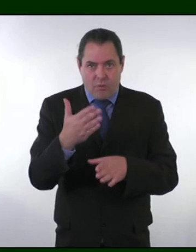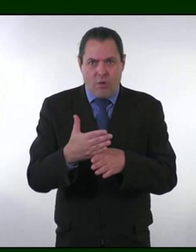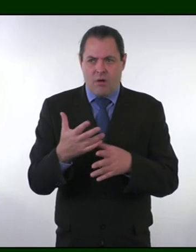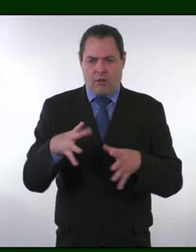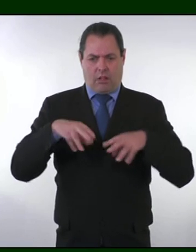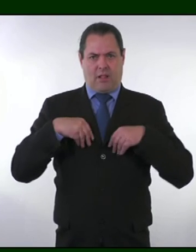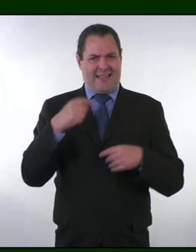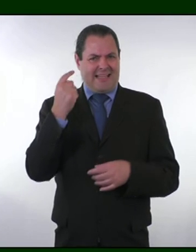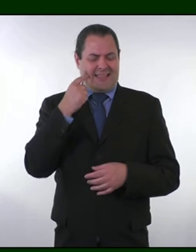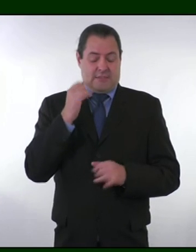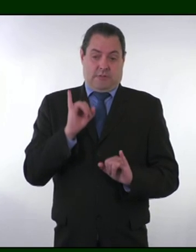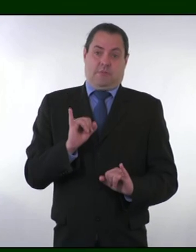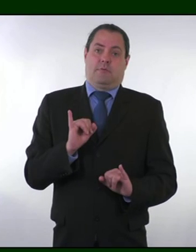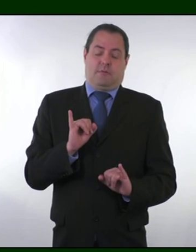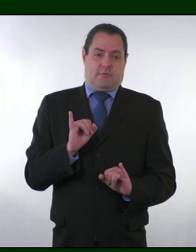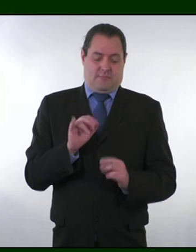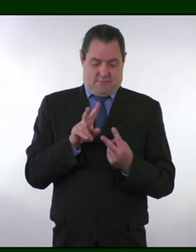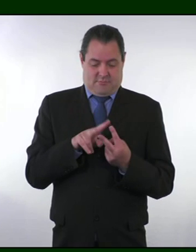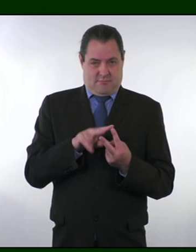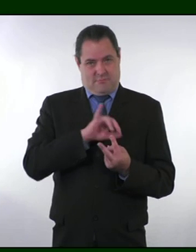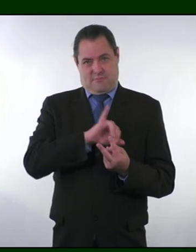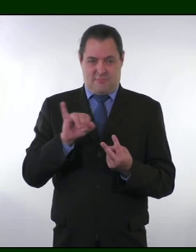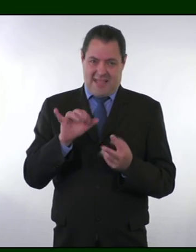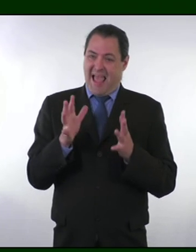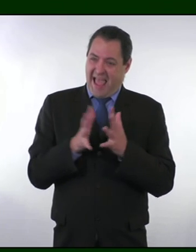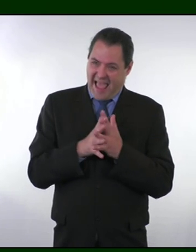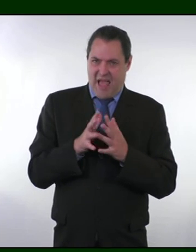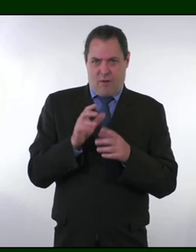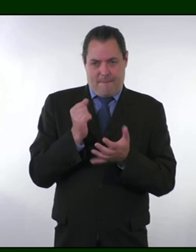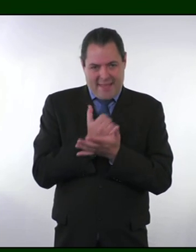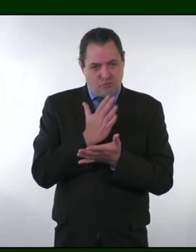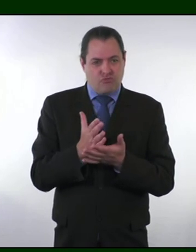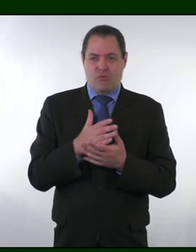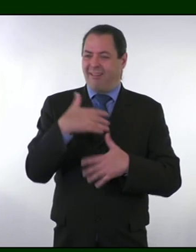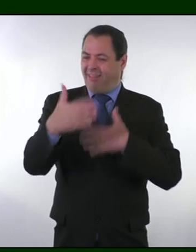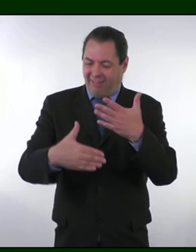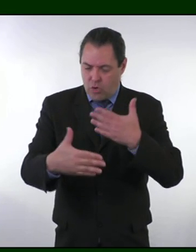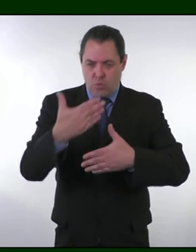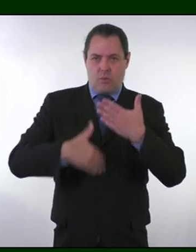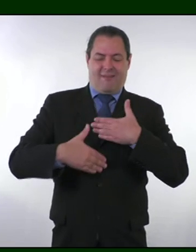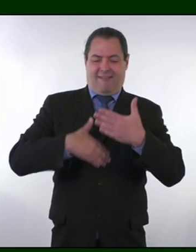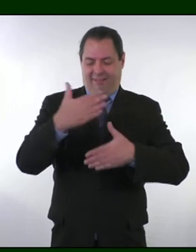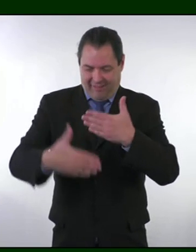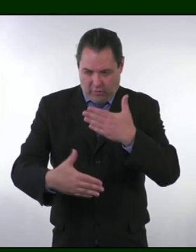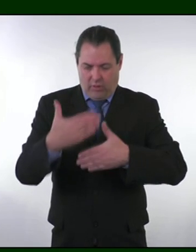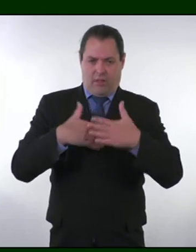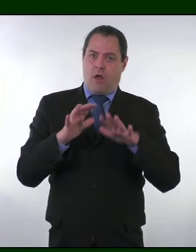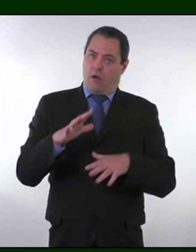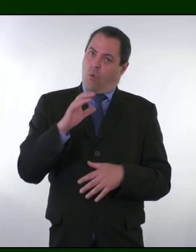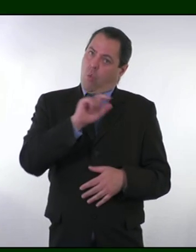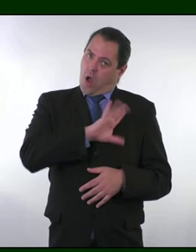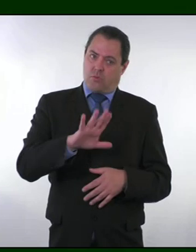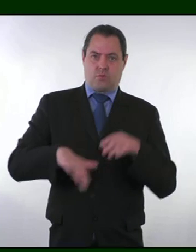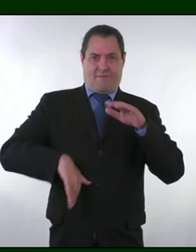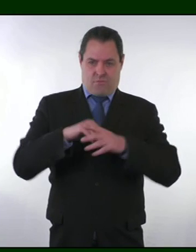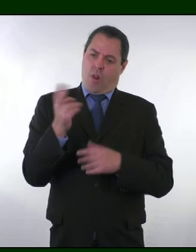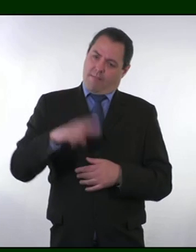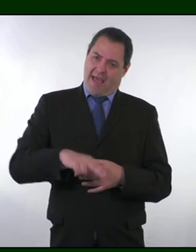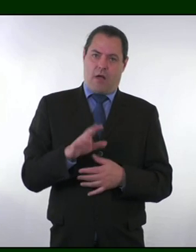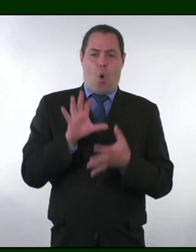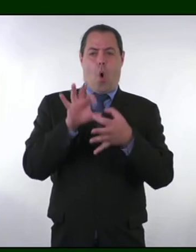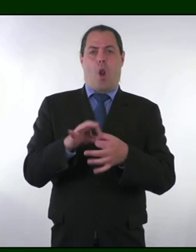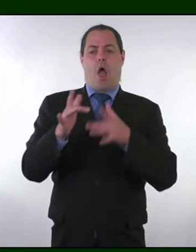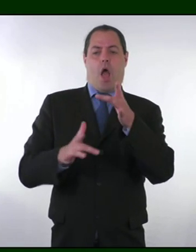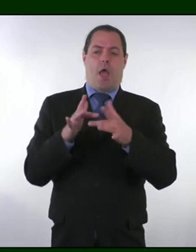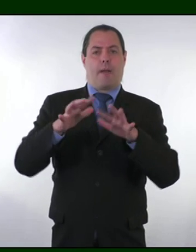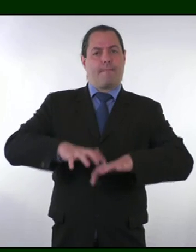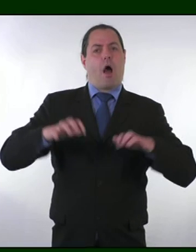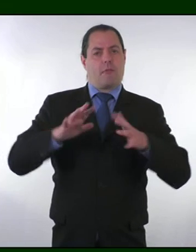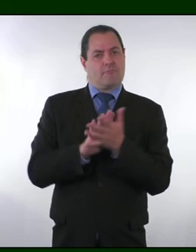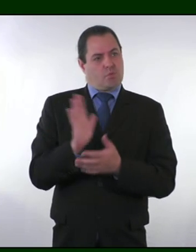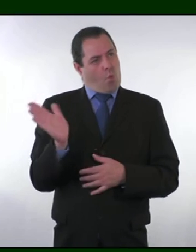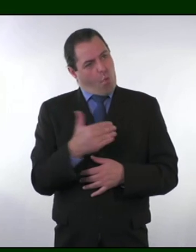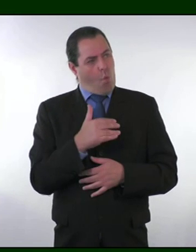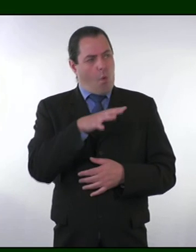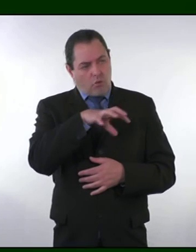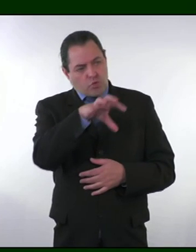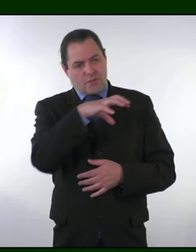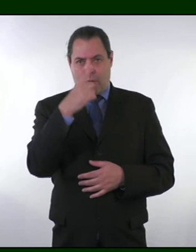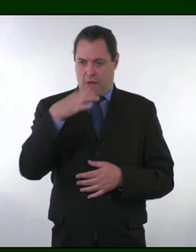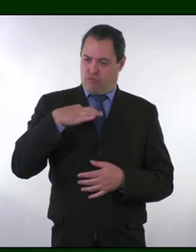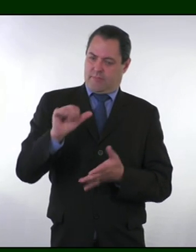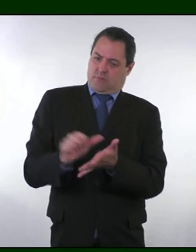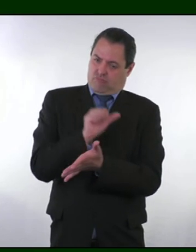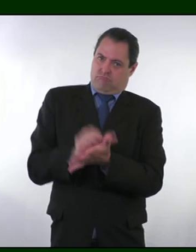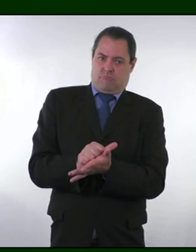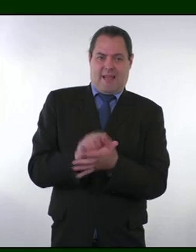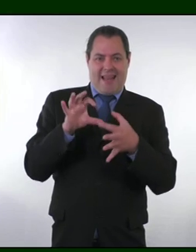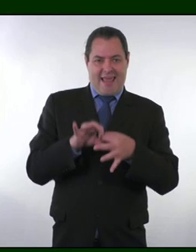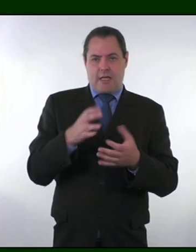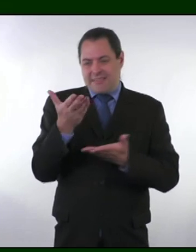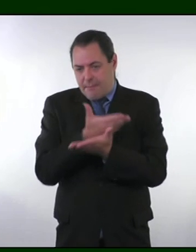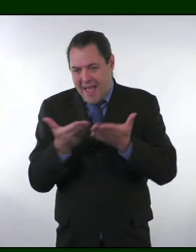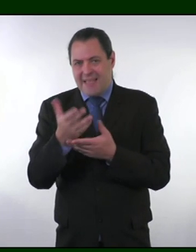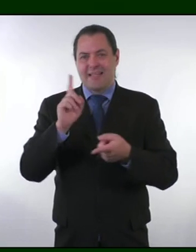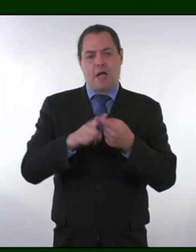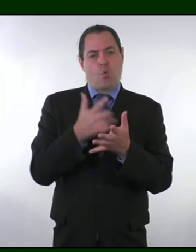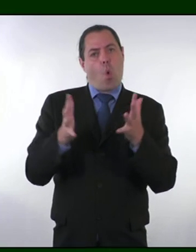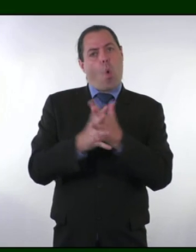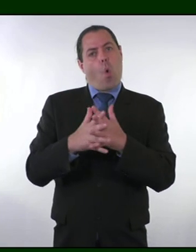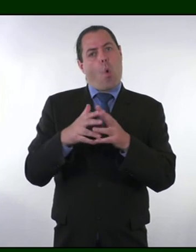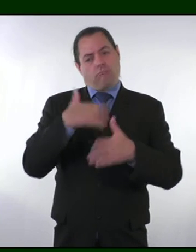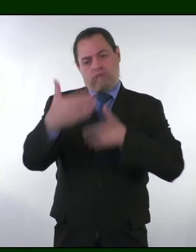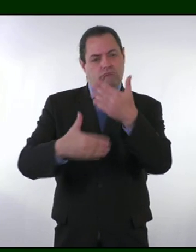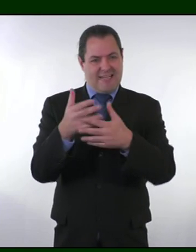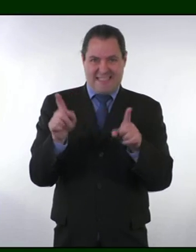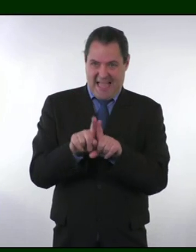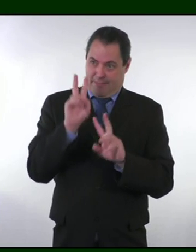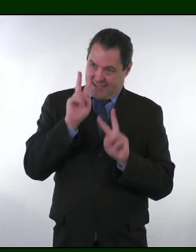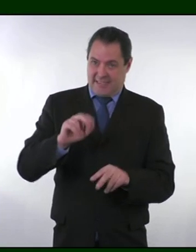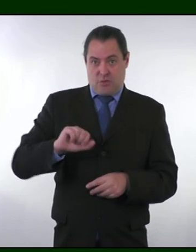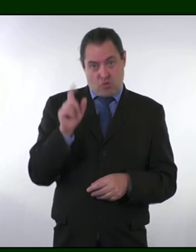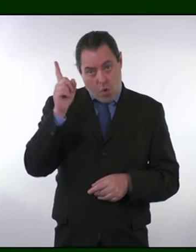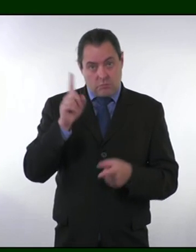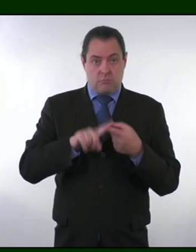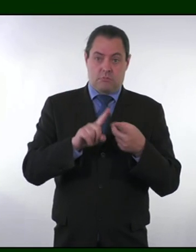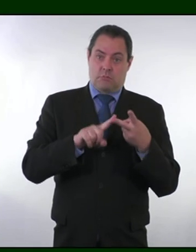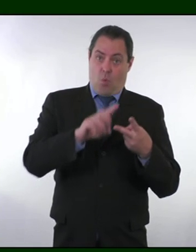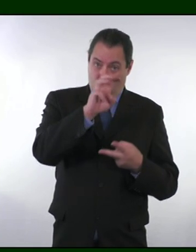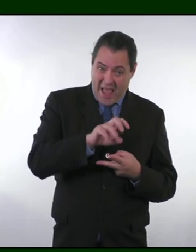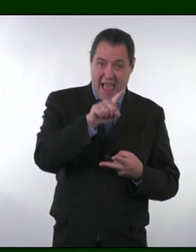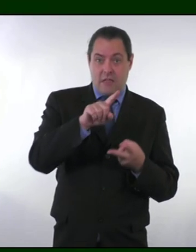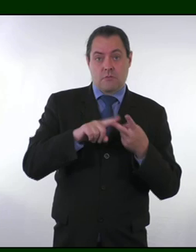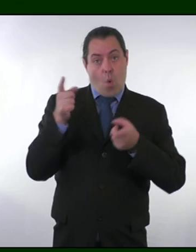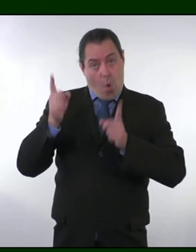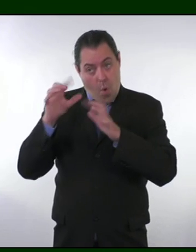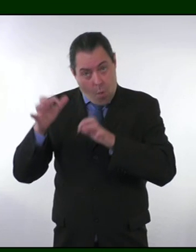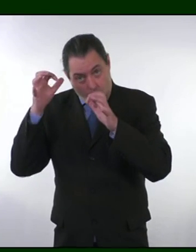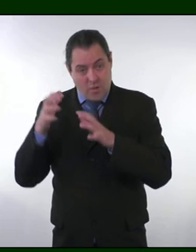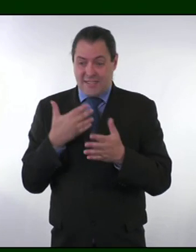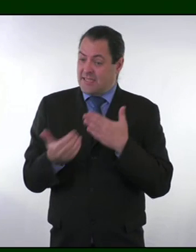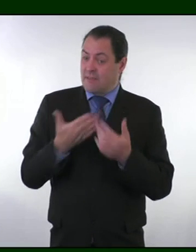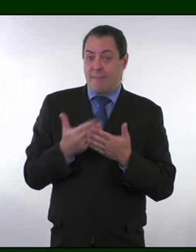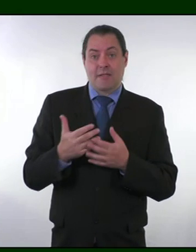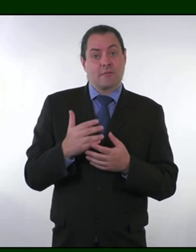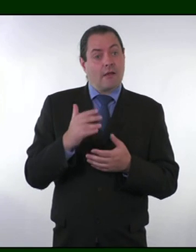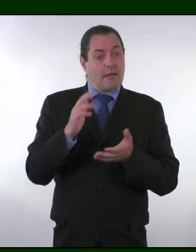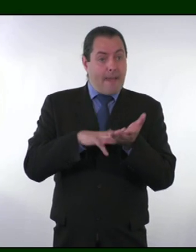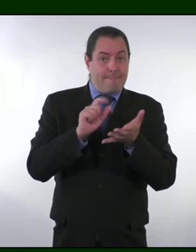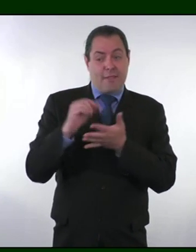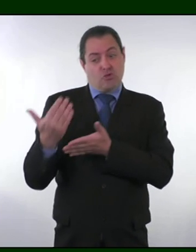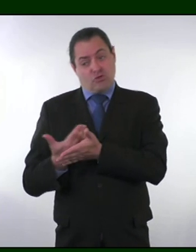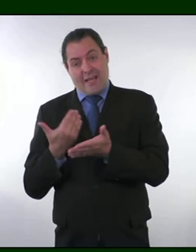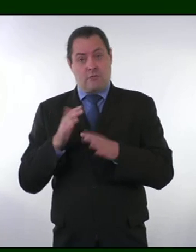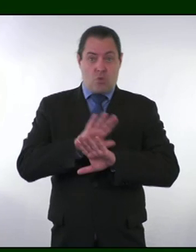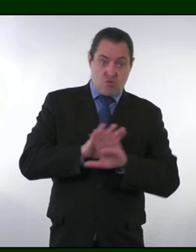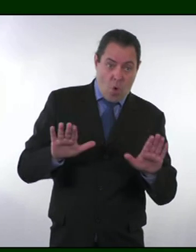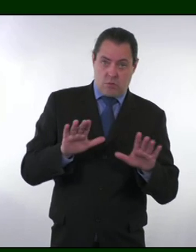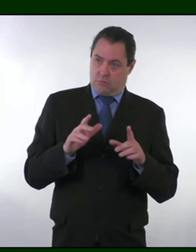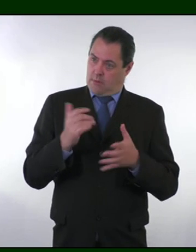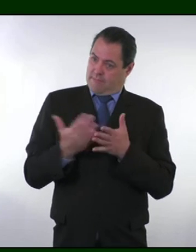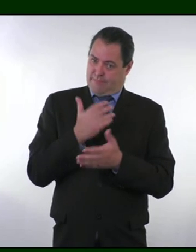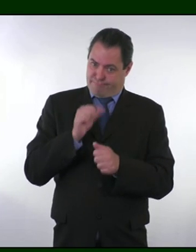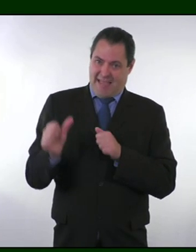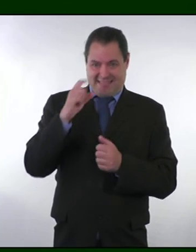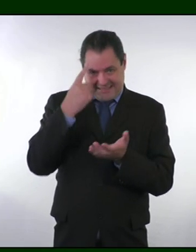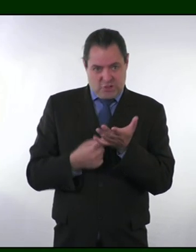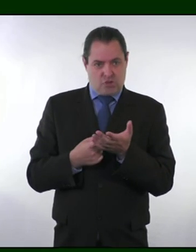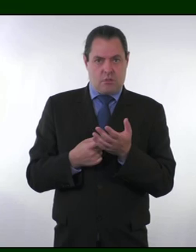To minimise further and future bad decisions and U-turns, will he fully restore the online Parliament so that all voters can be fully represented in all debates and law making, as happens in the Welsh Government, the Scottish Government and the Lords, whether their MPs are shielded or unshielded, so that we make the best decisions with the least harm